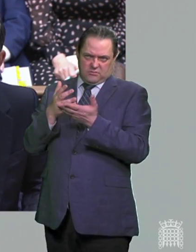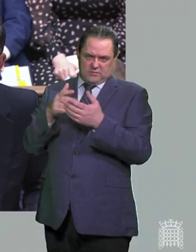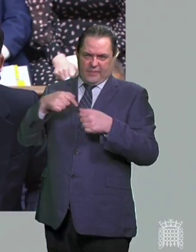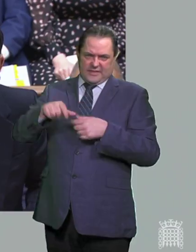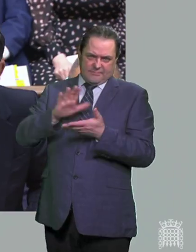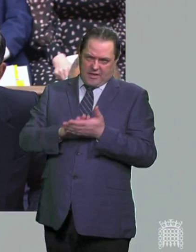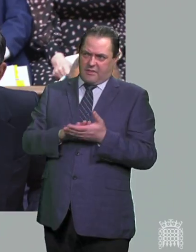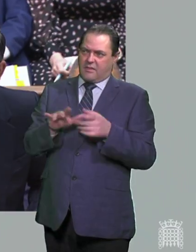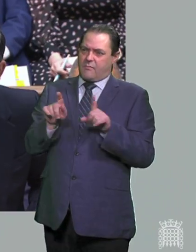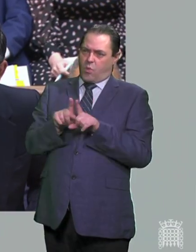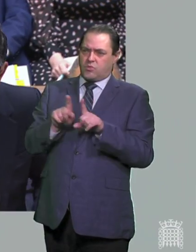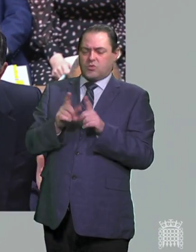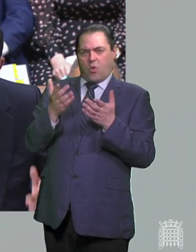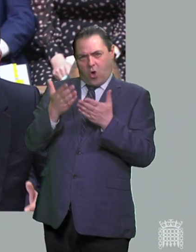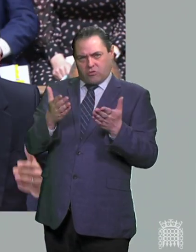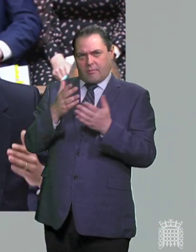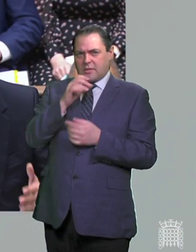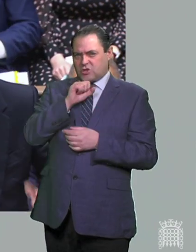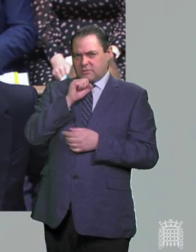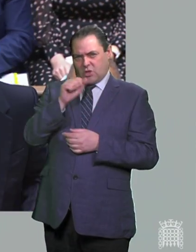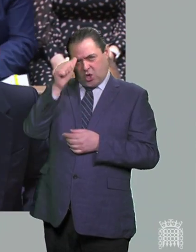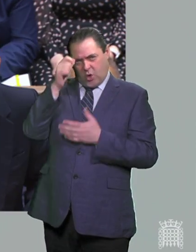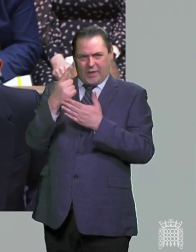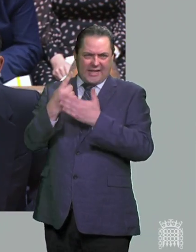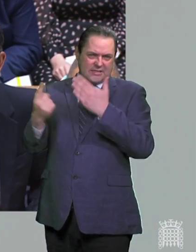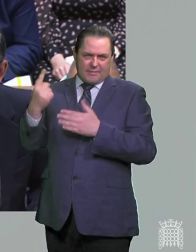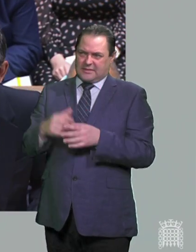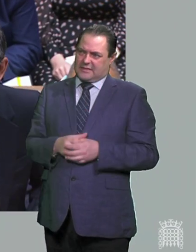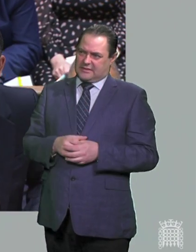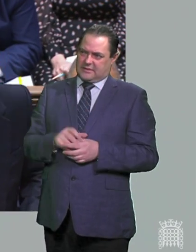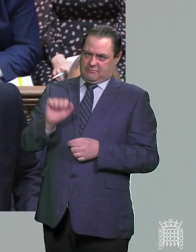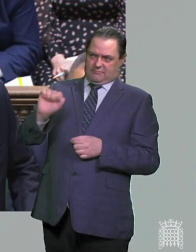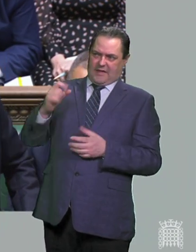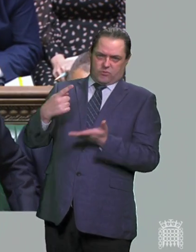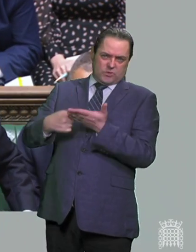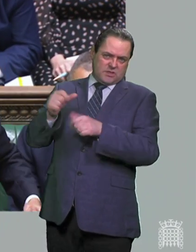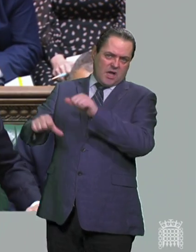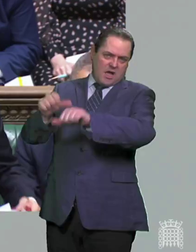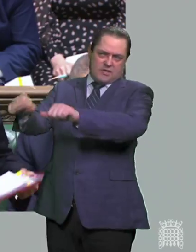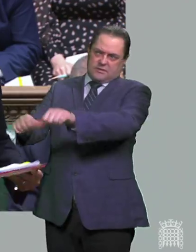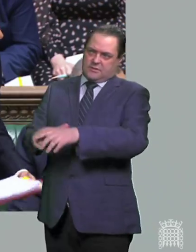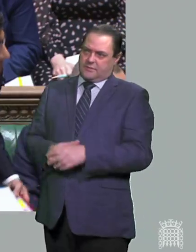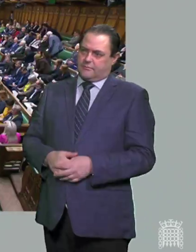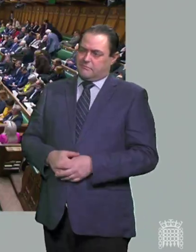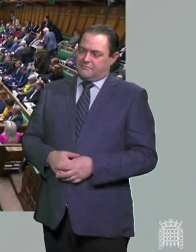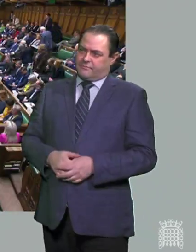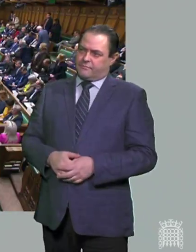Most importantly, as the honourable Gentleman will recognise, it is an independent inquiry, and it is for the independent chair to set the terms.